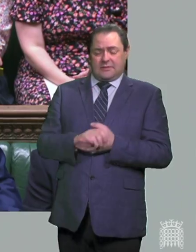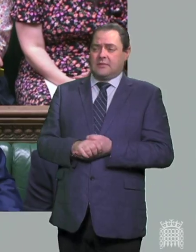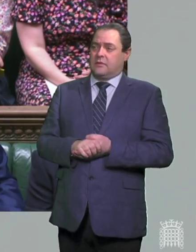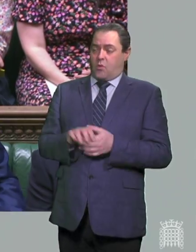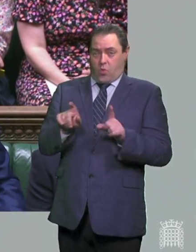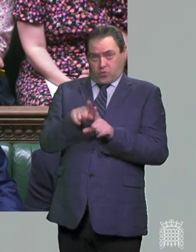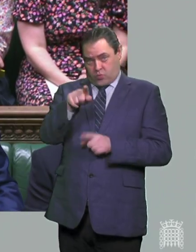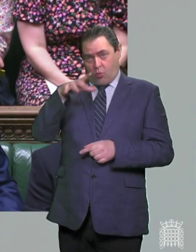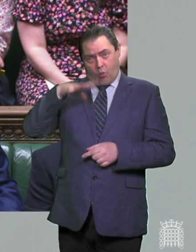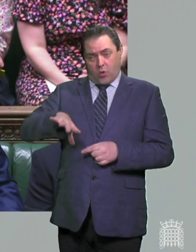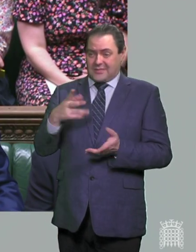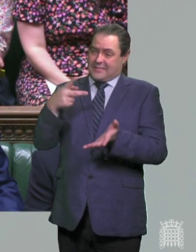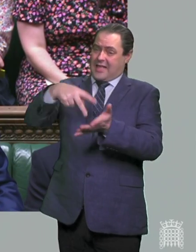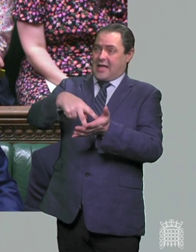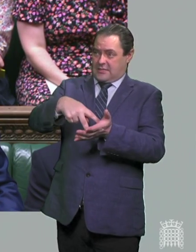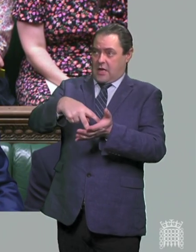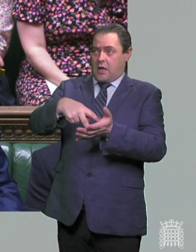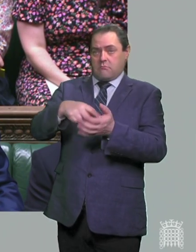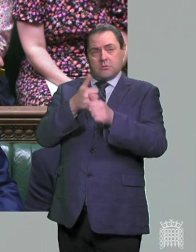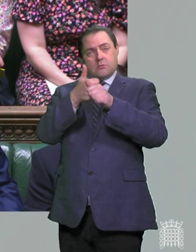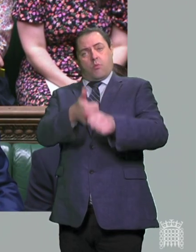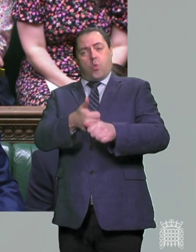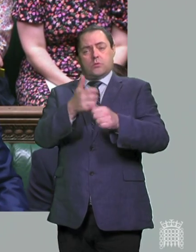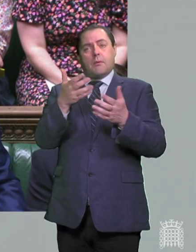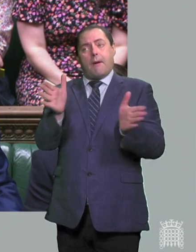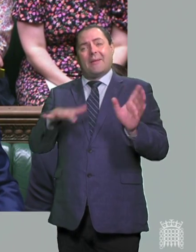If she really wants to stand up for the public and the victims of crime